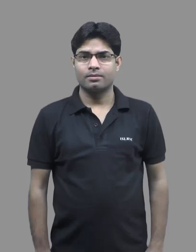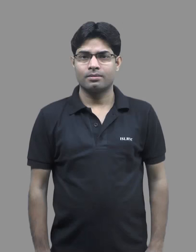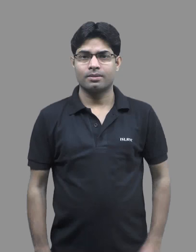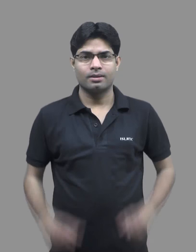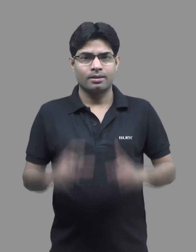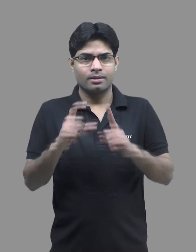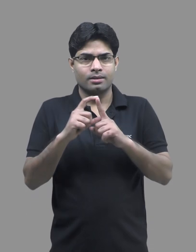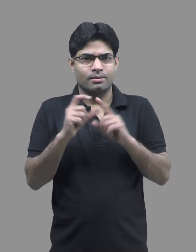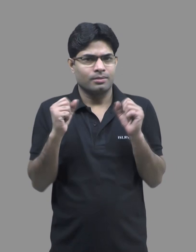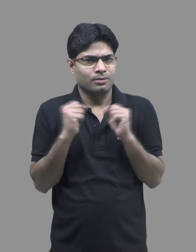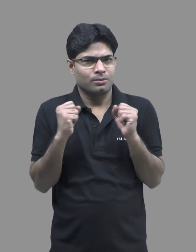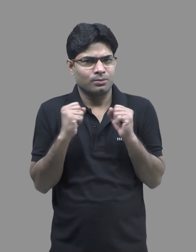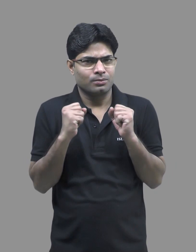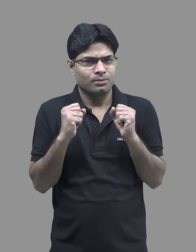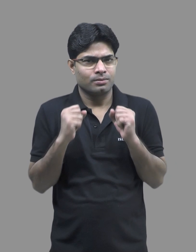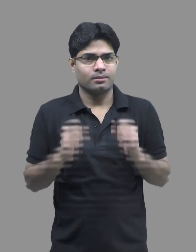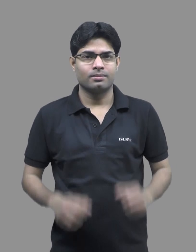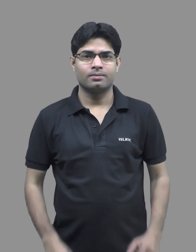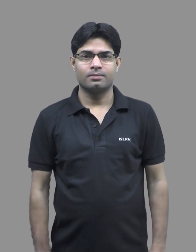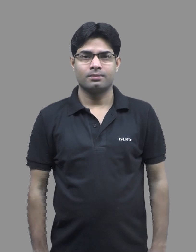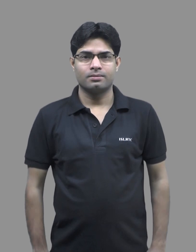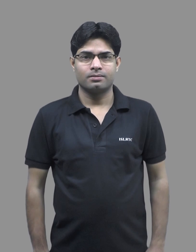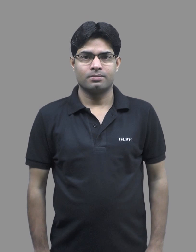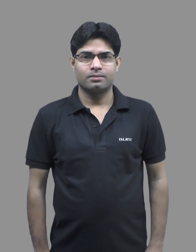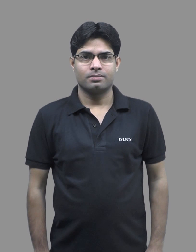December